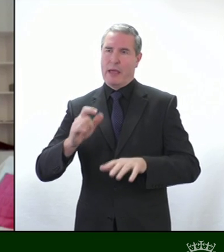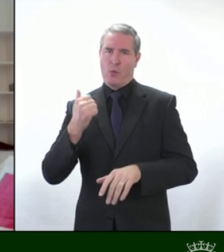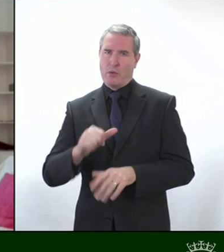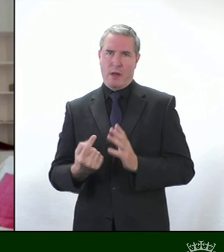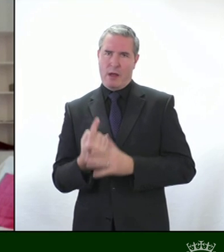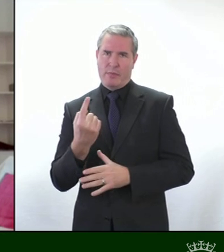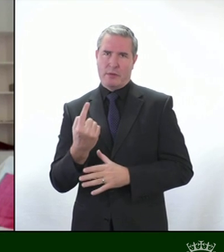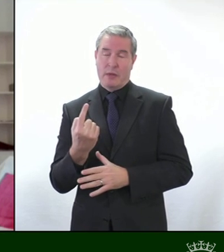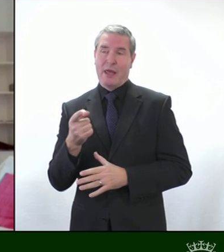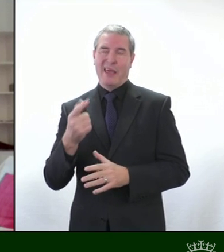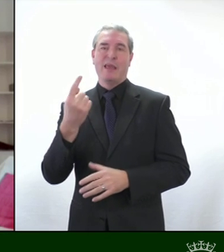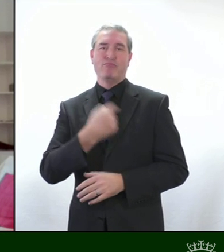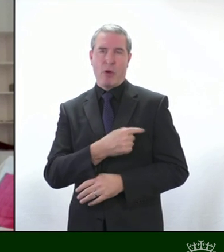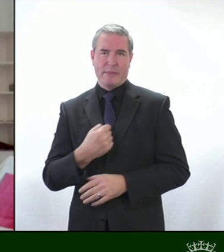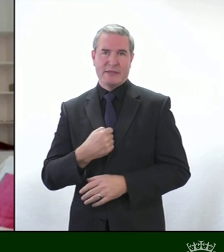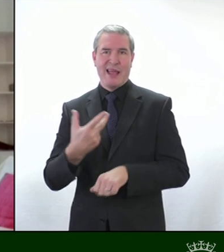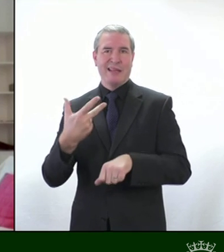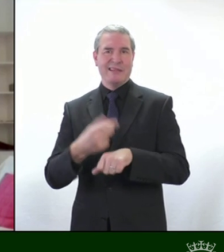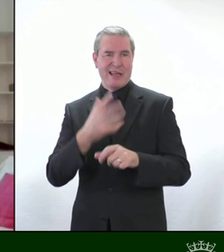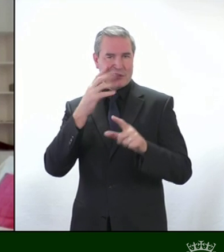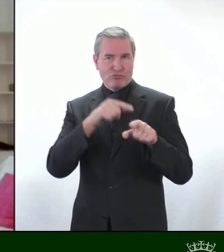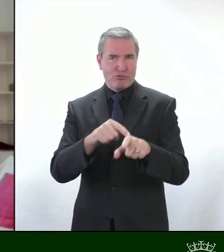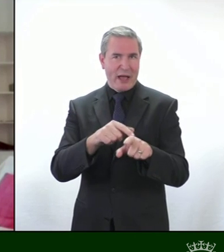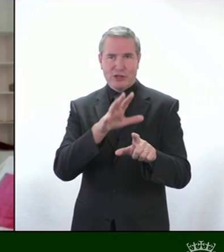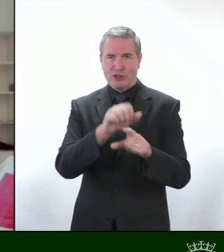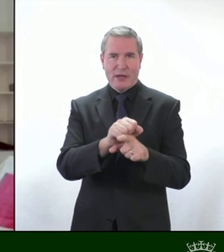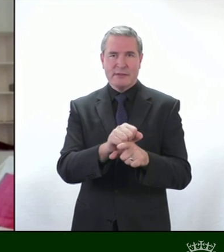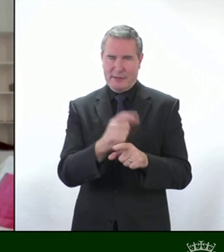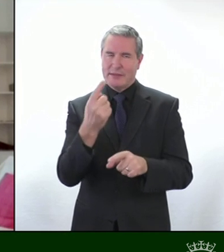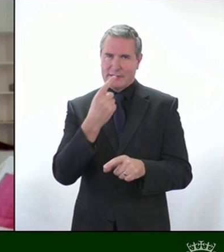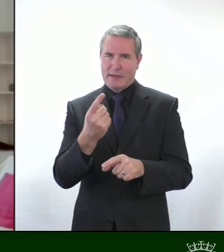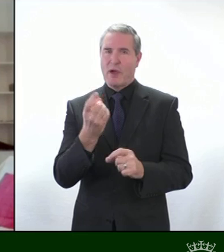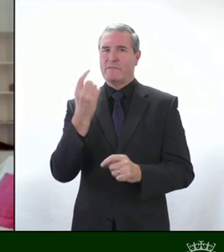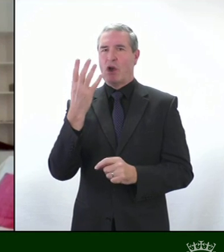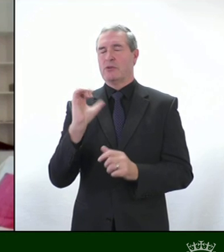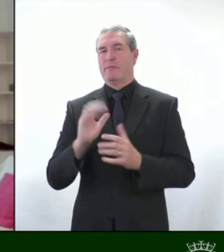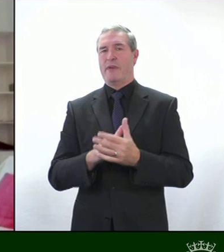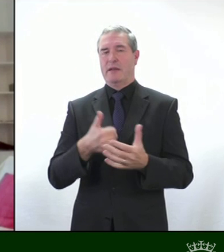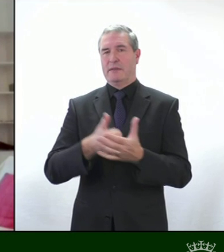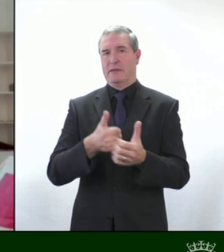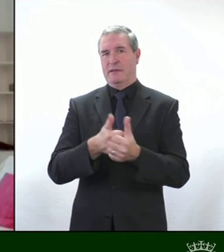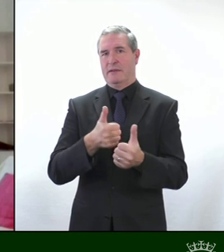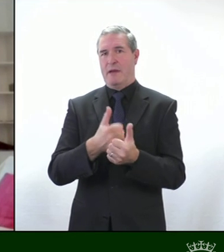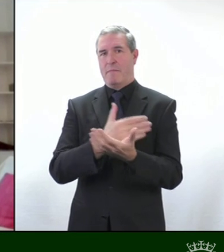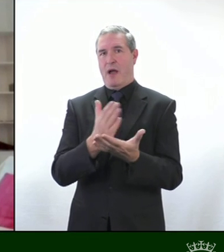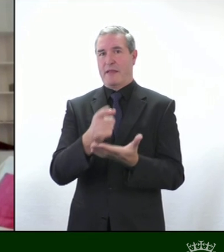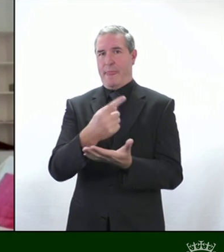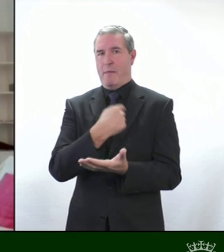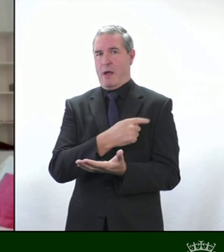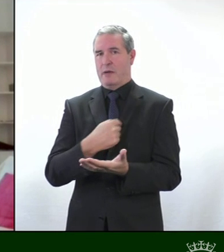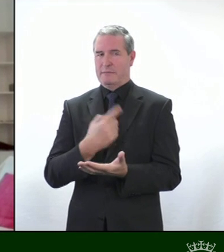He promised the country a world-beating test, track and trace system, but conveniently forgot to provide the track and trace part of the promise.